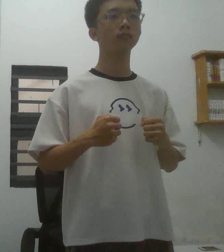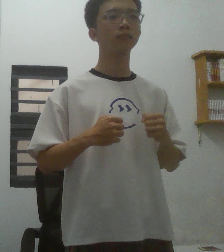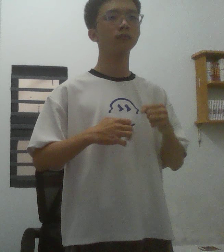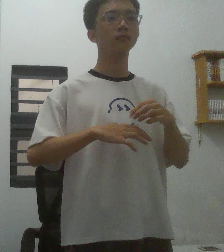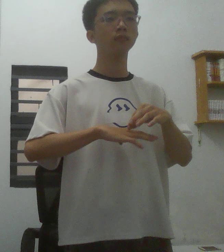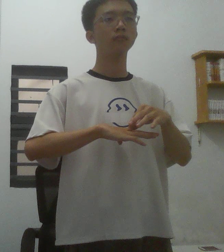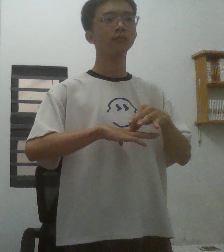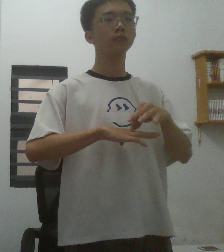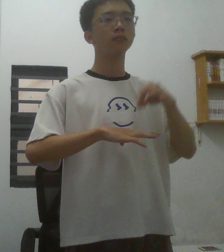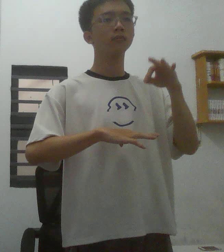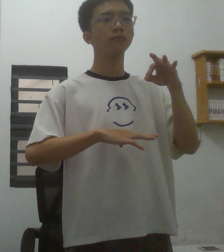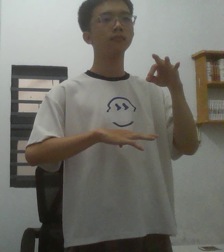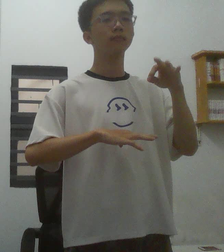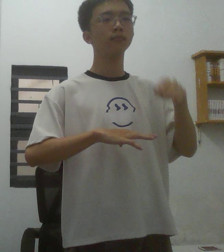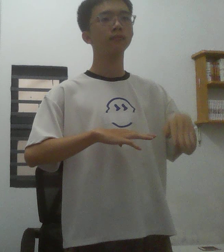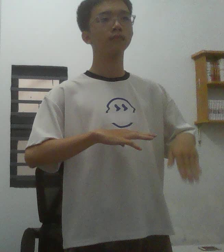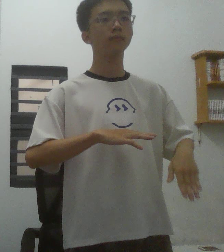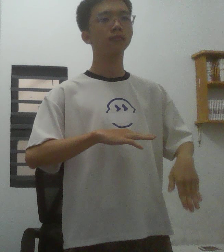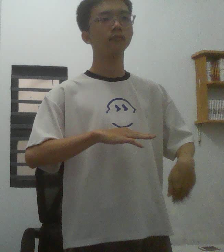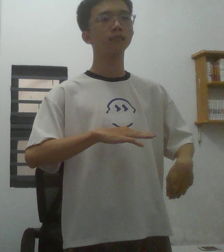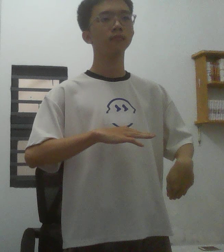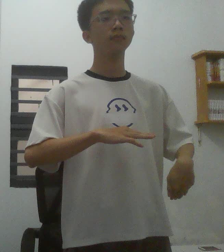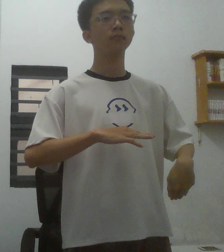tuan sau